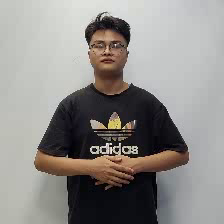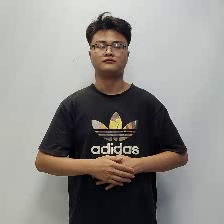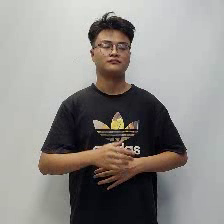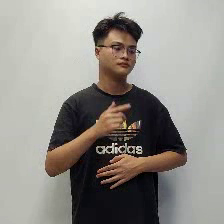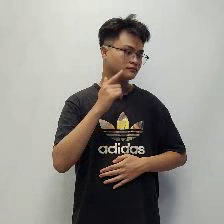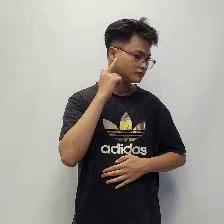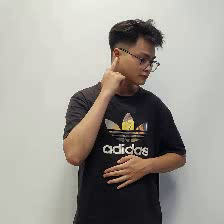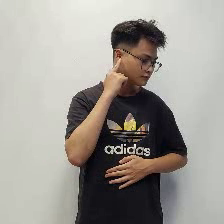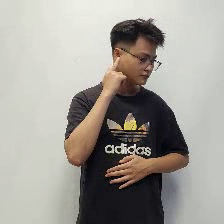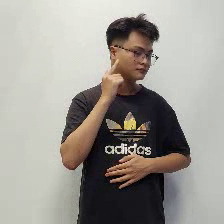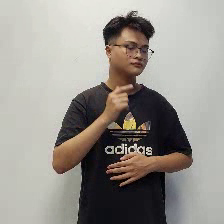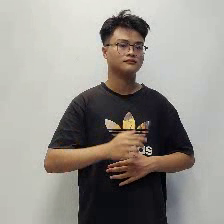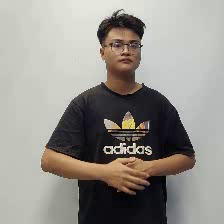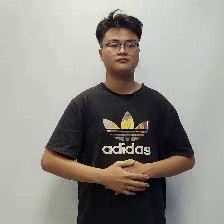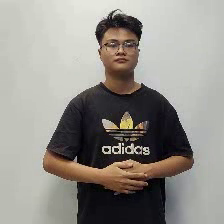Nghe